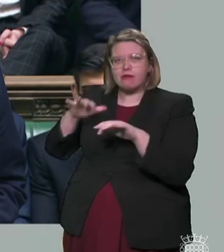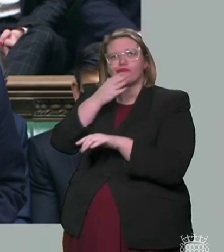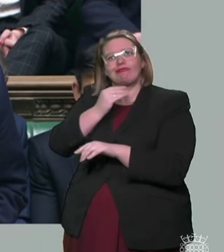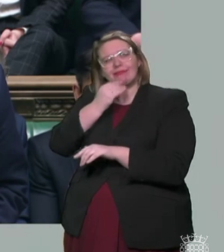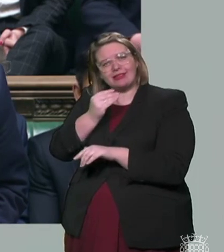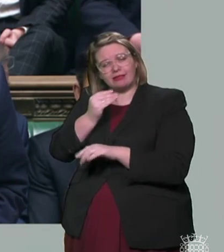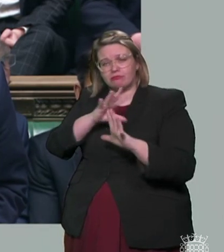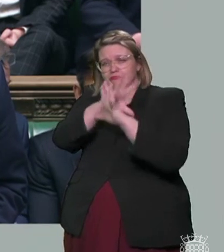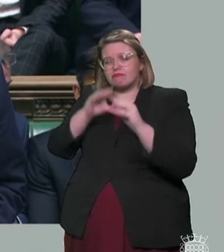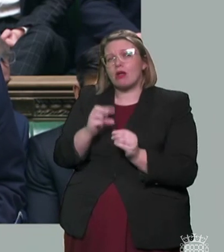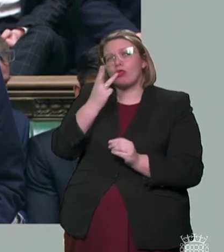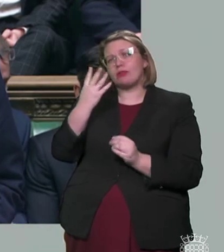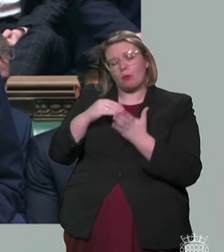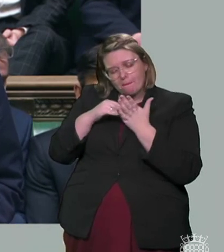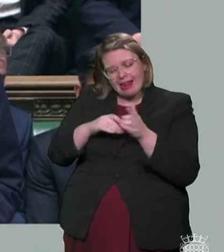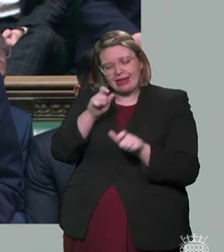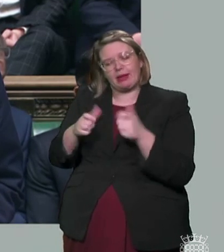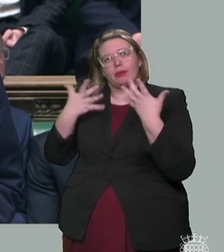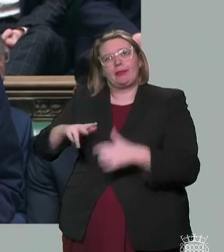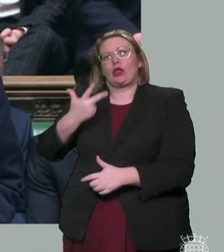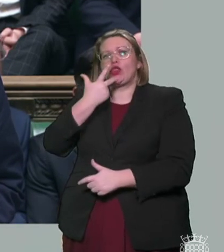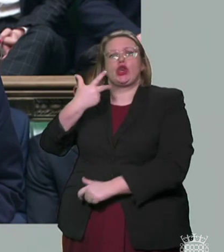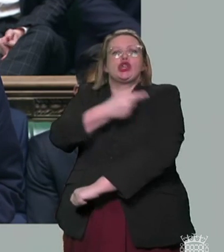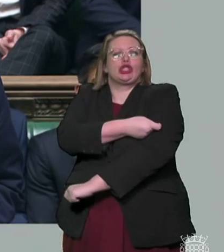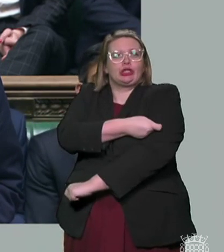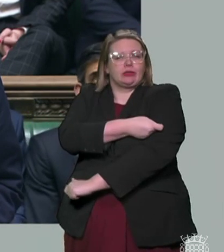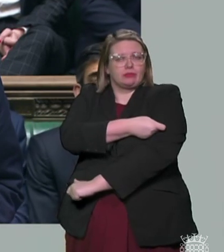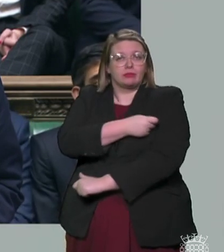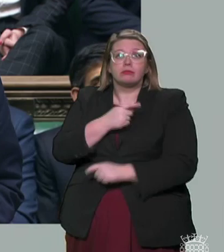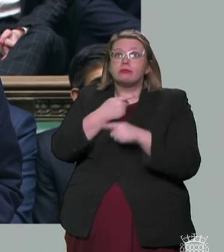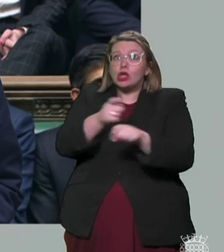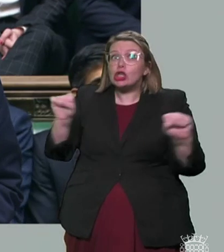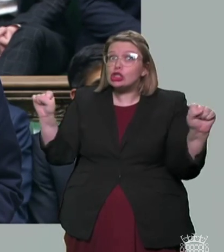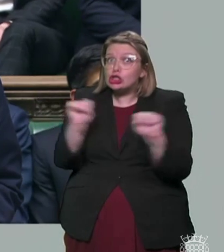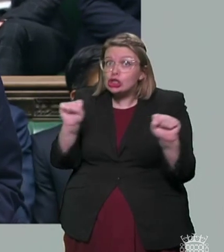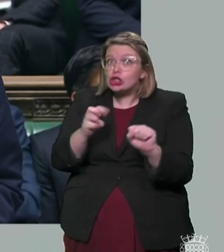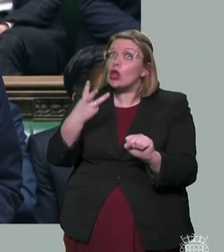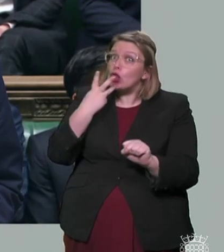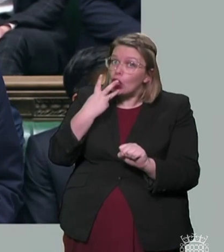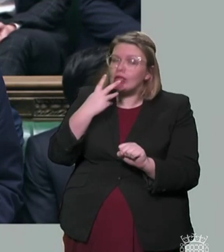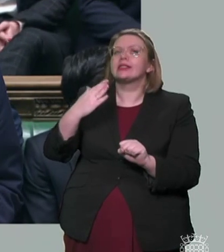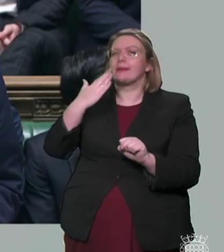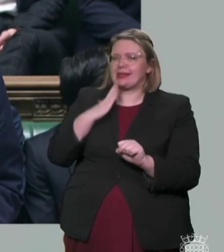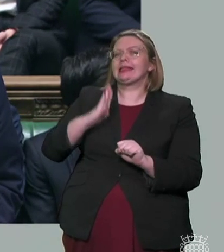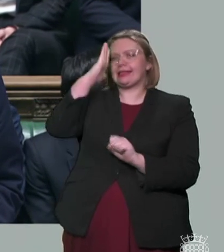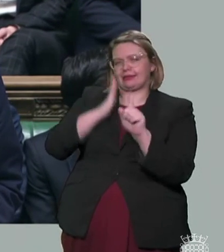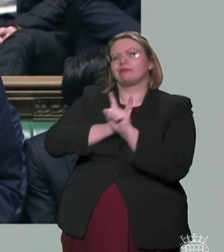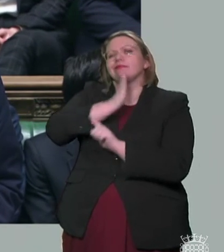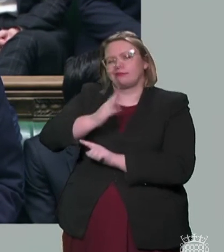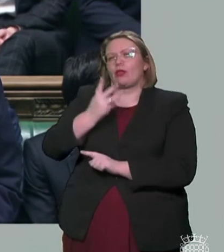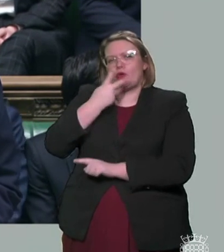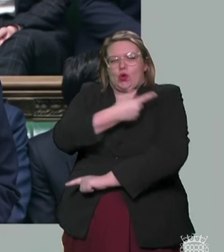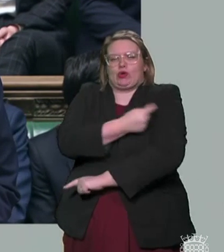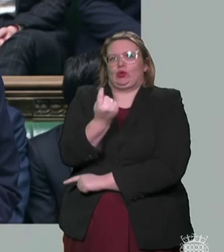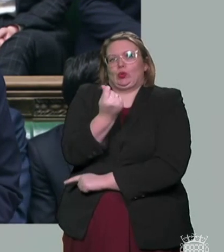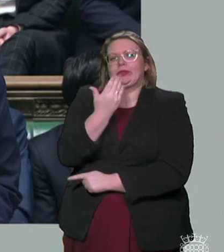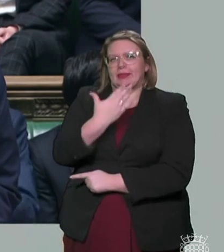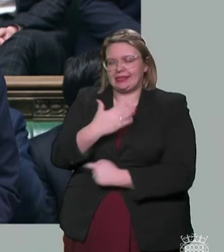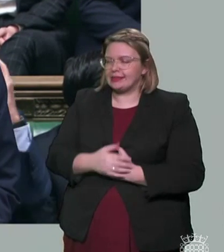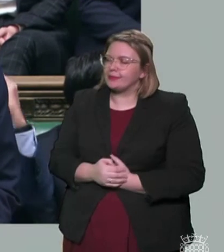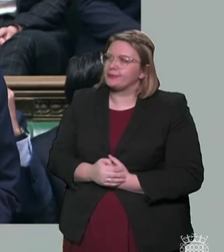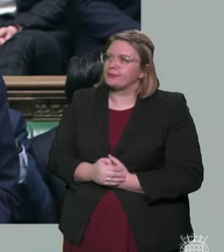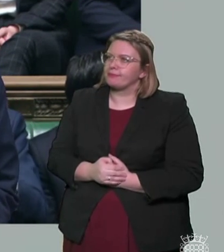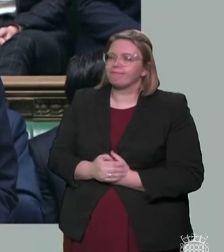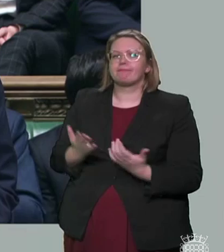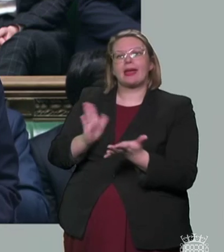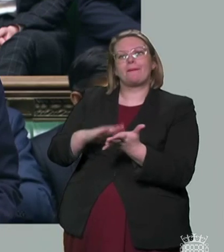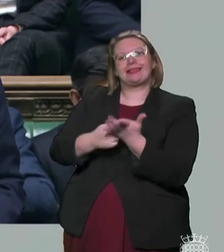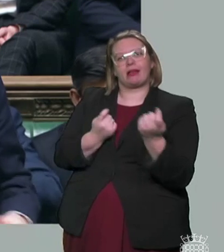With more than 34 million people now boosted, I want to take this opportunity to say that anybody who has not yet done so should come forward and get boosted now.